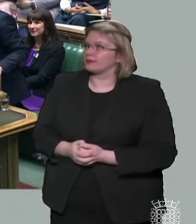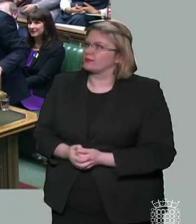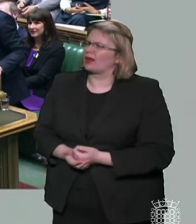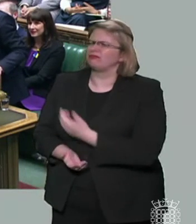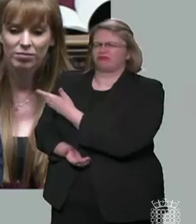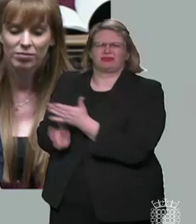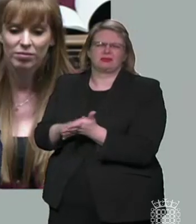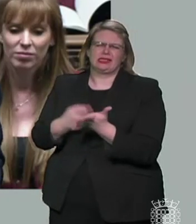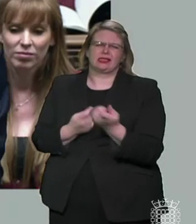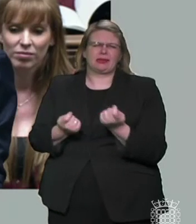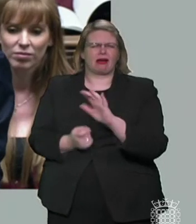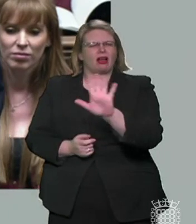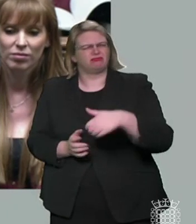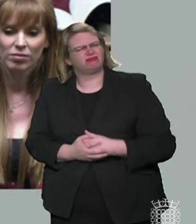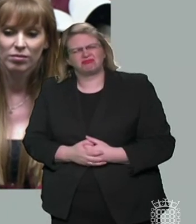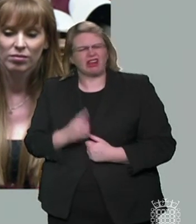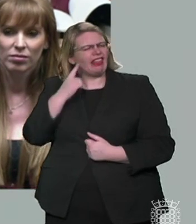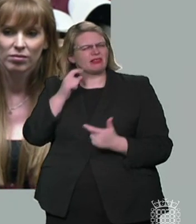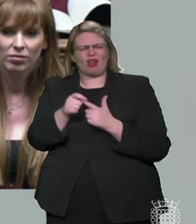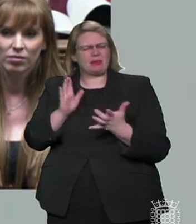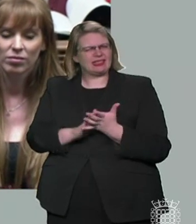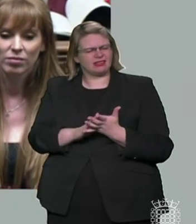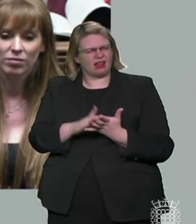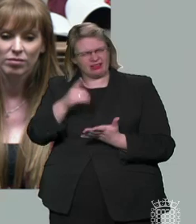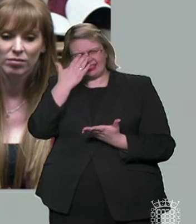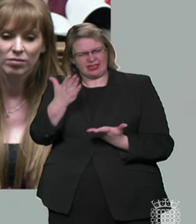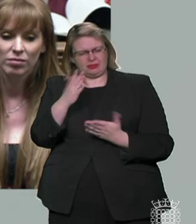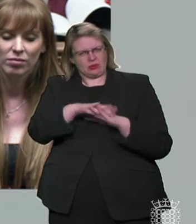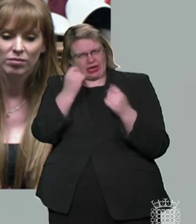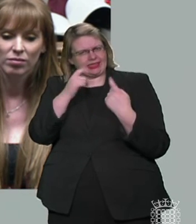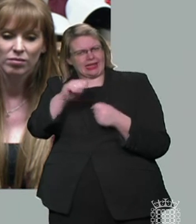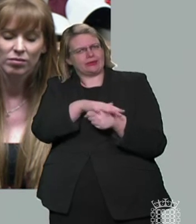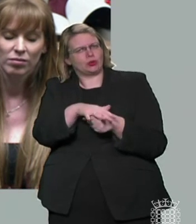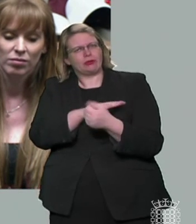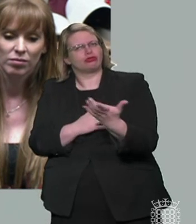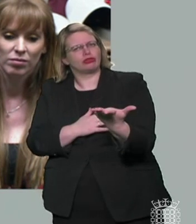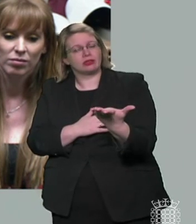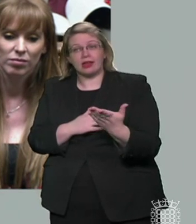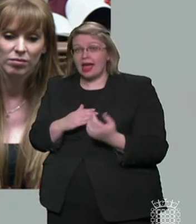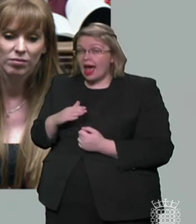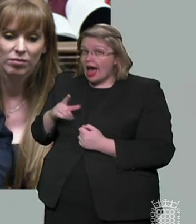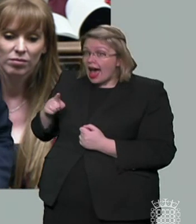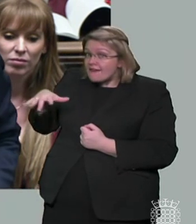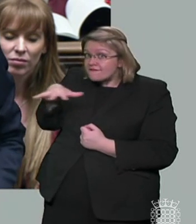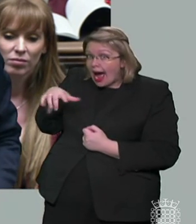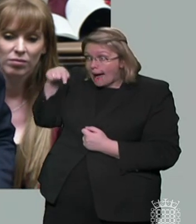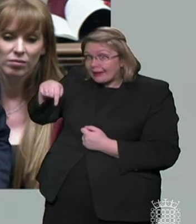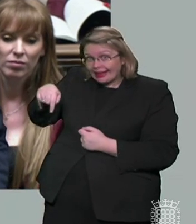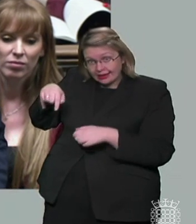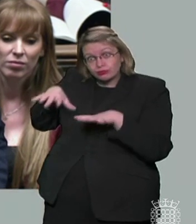I do not think the Prime Minister understands the mess he is in. Working families are facing a £700 spike in April.